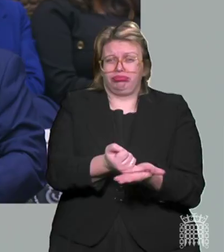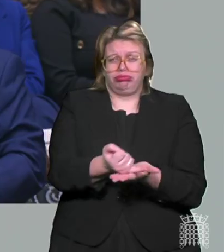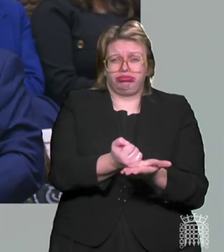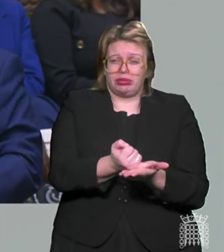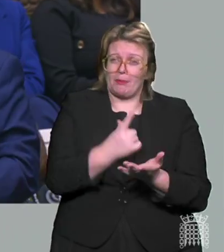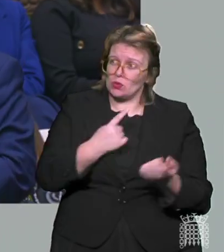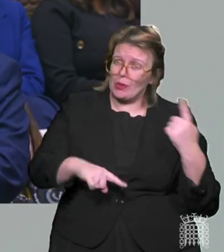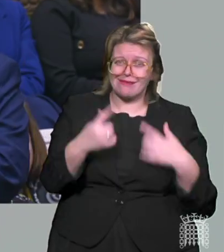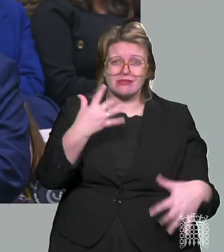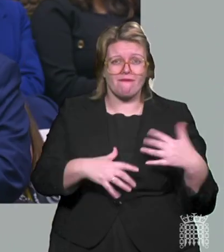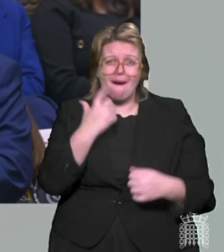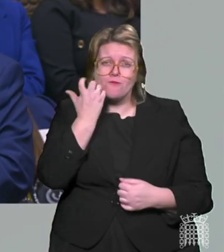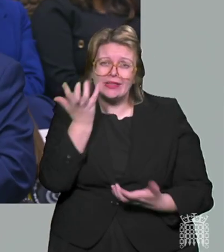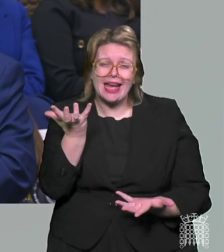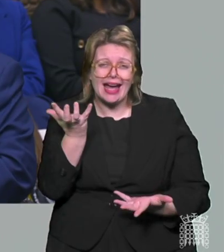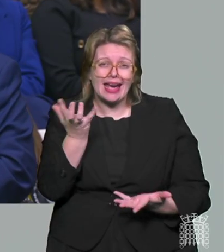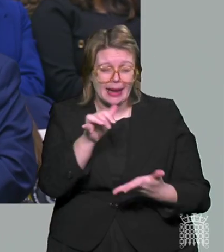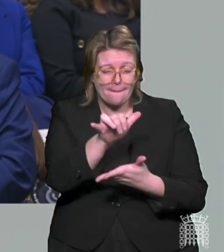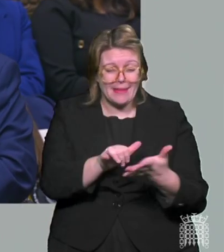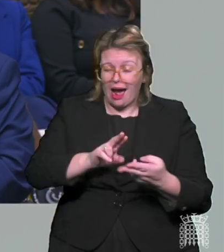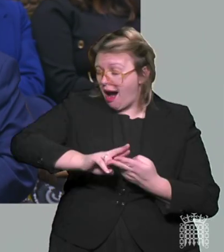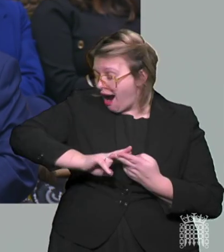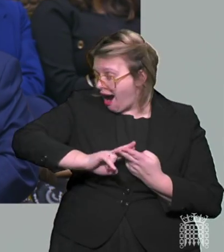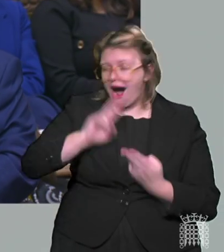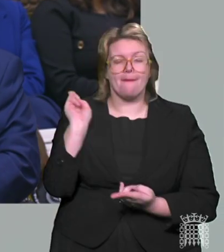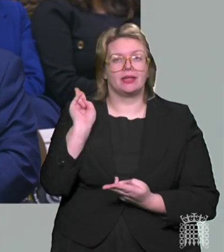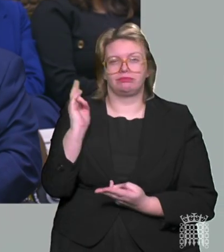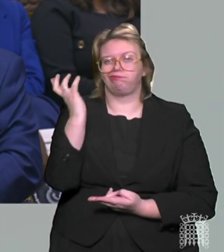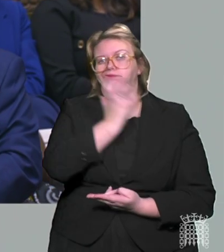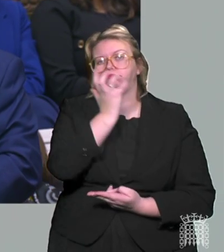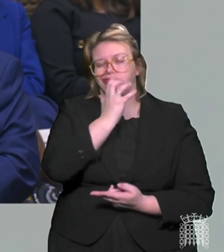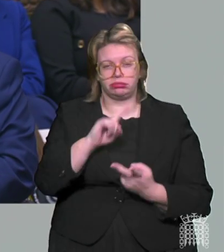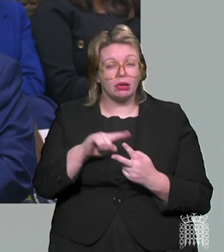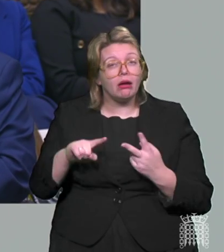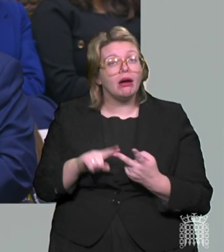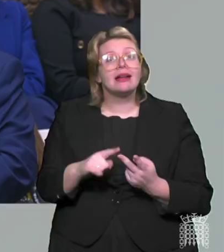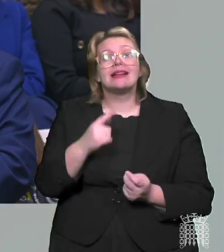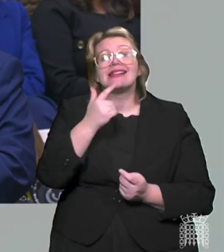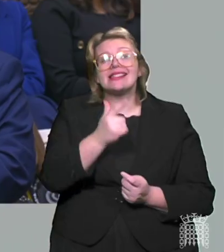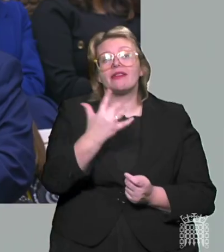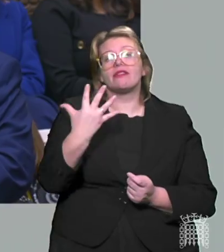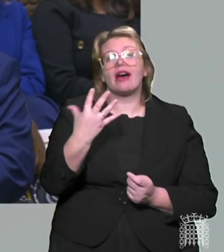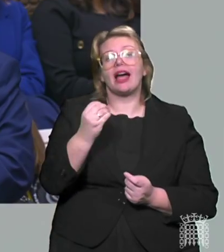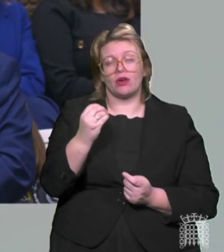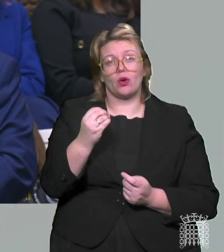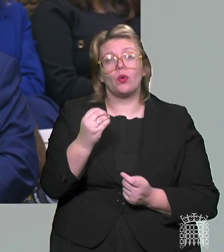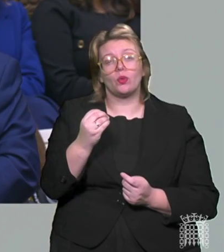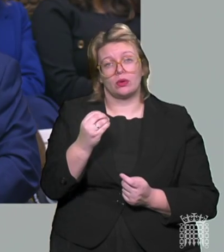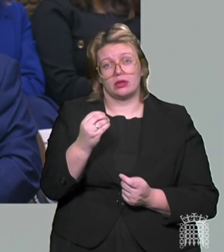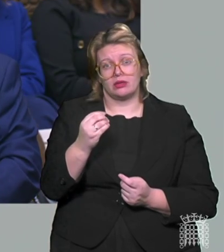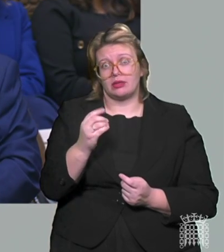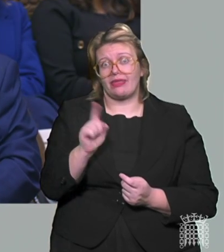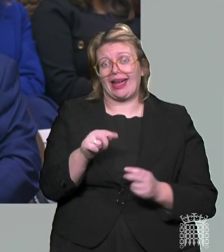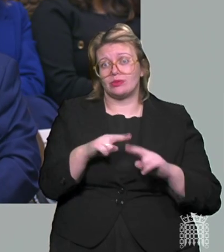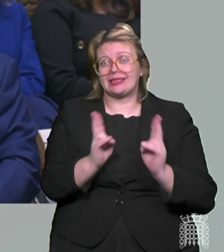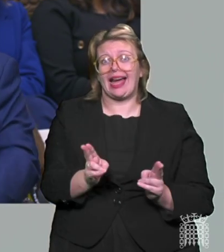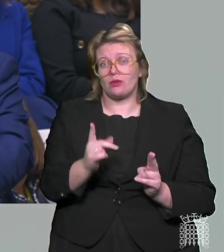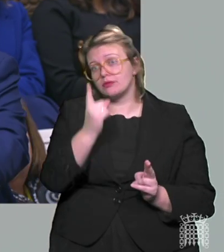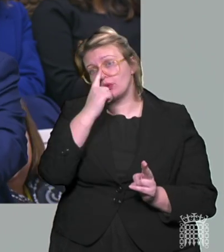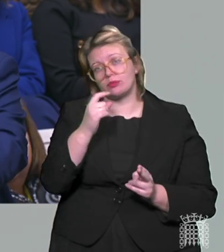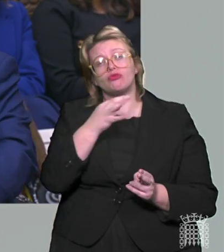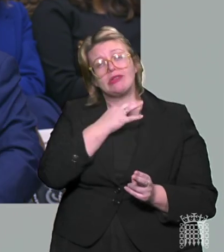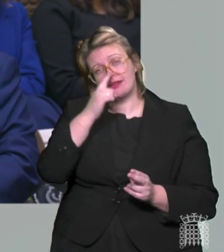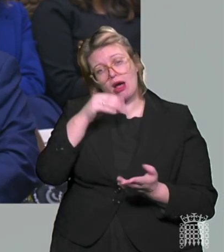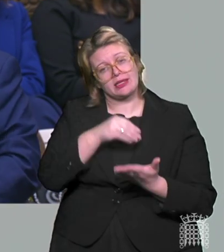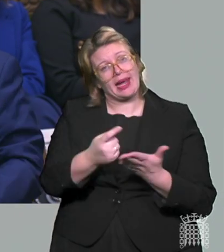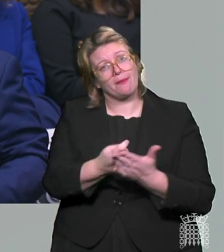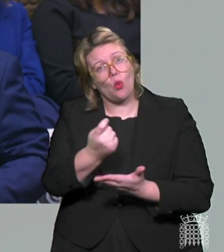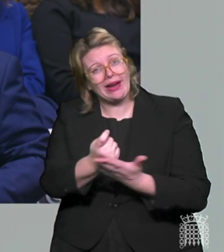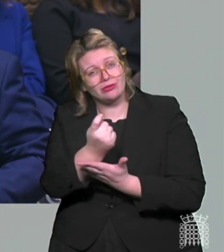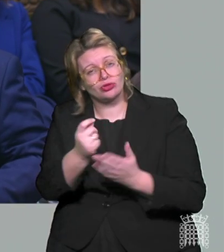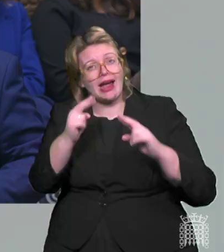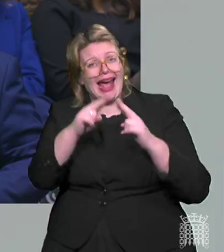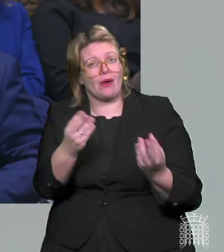They live with it every day. People know that energy bills are through the roof and that 750,000 households face defaulting on their mortgages while house prices fall.